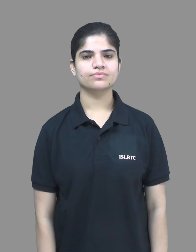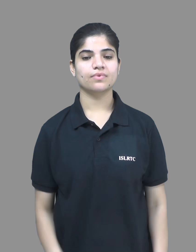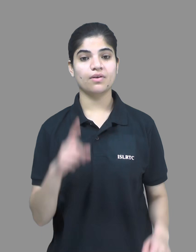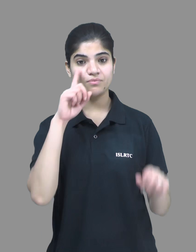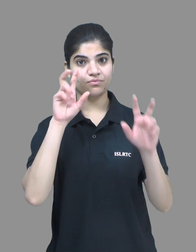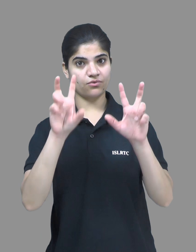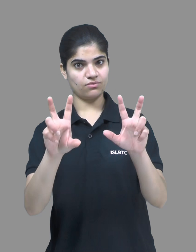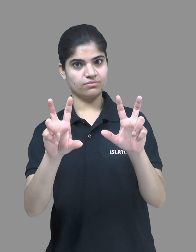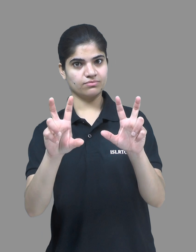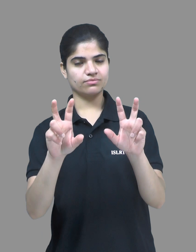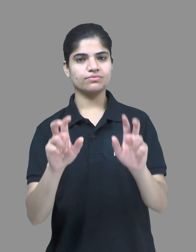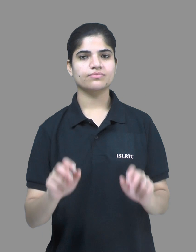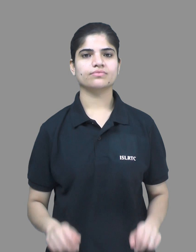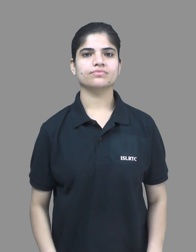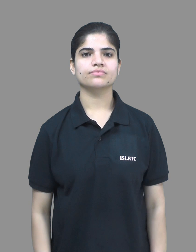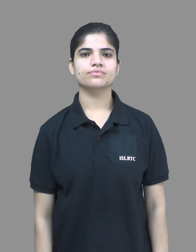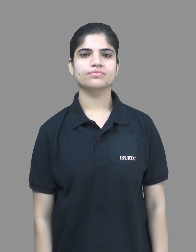Watch Guard Keep an Eye On